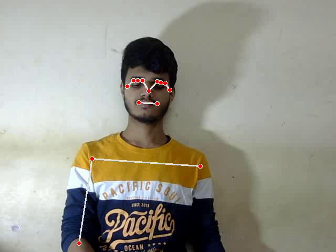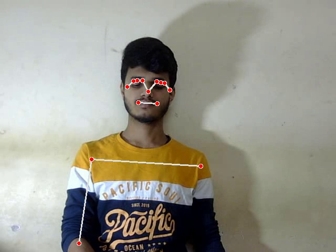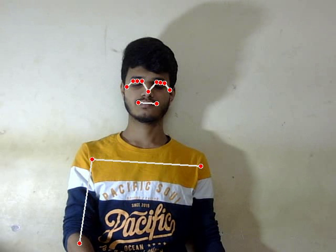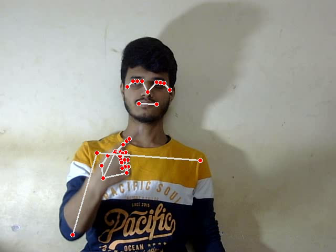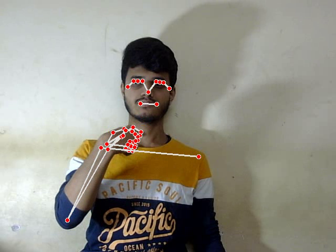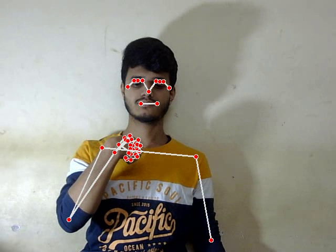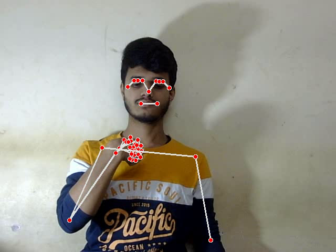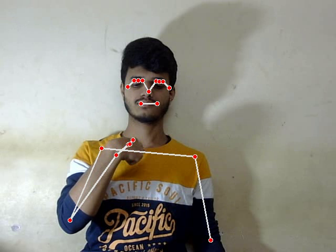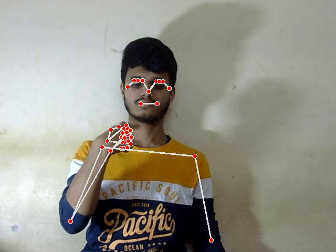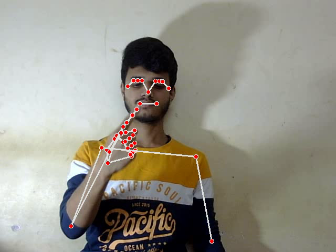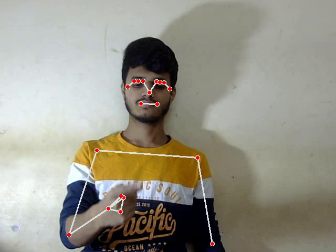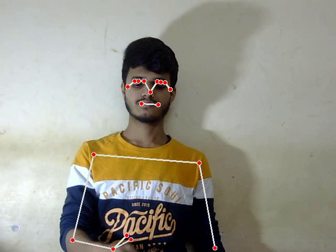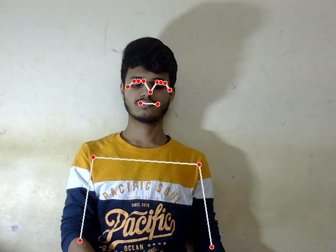I